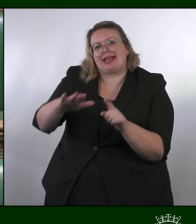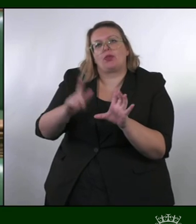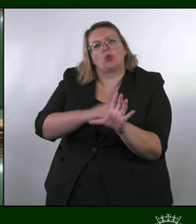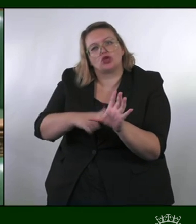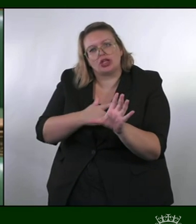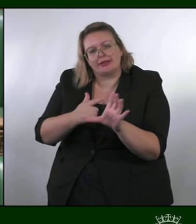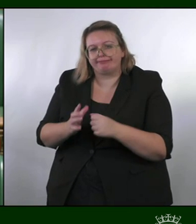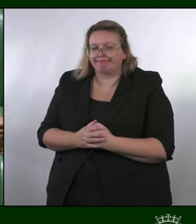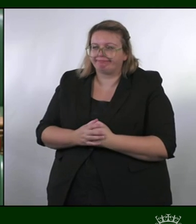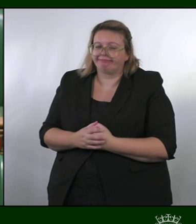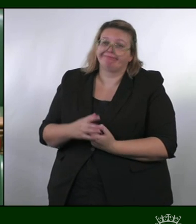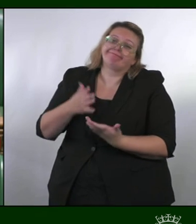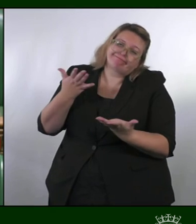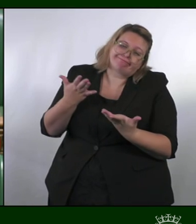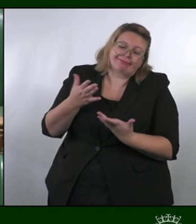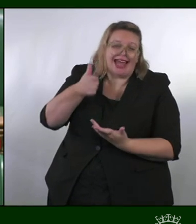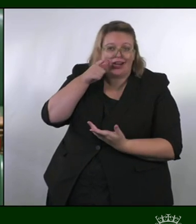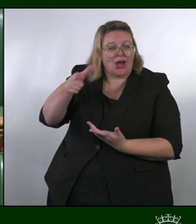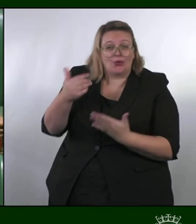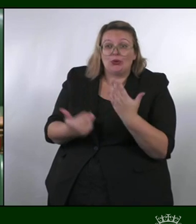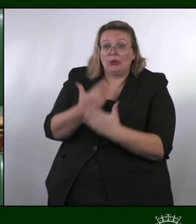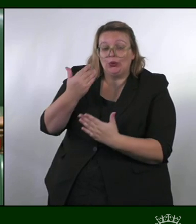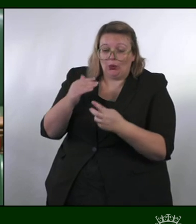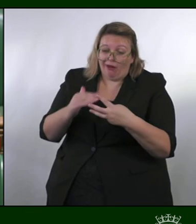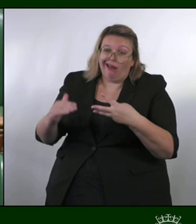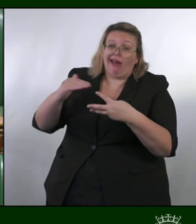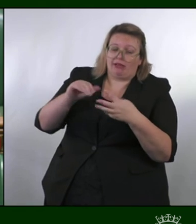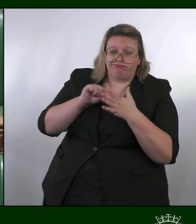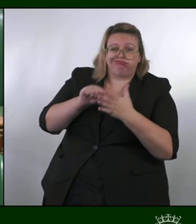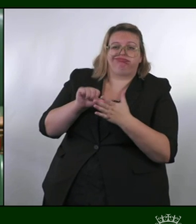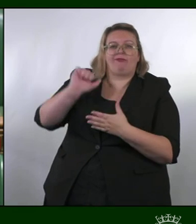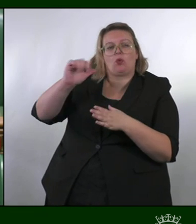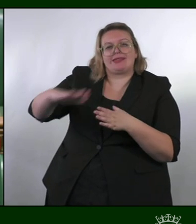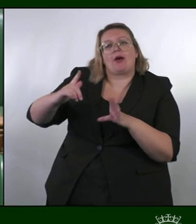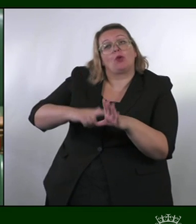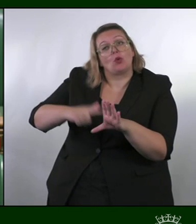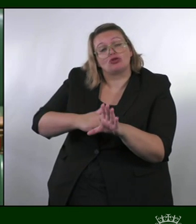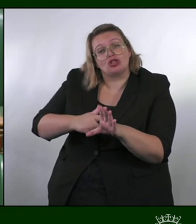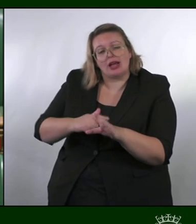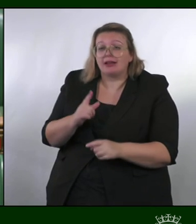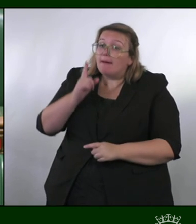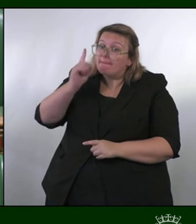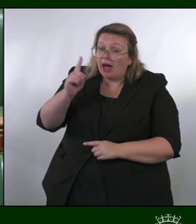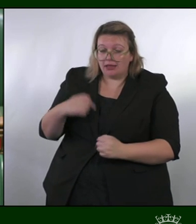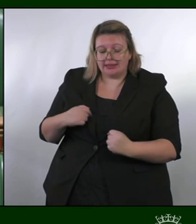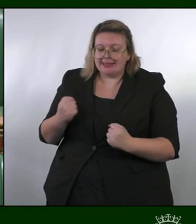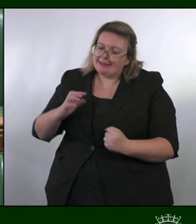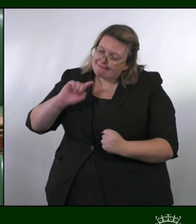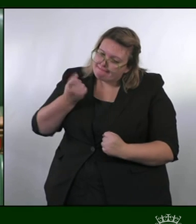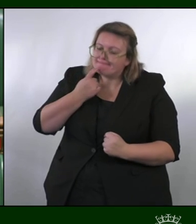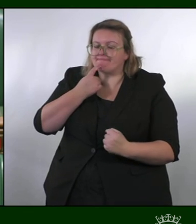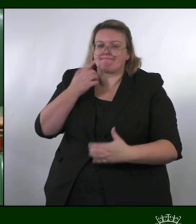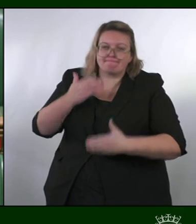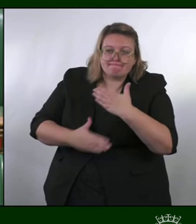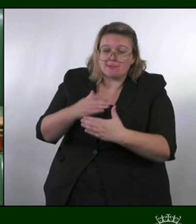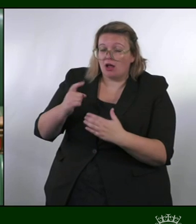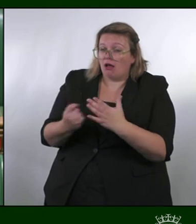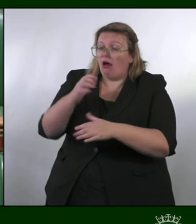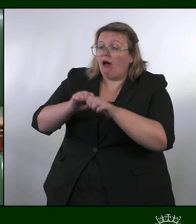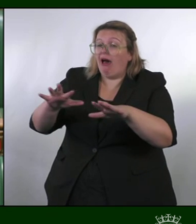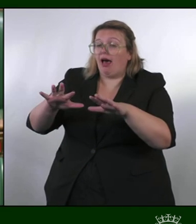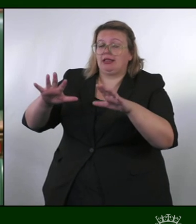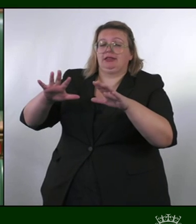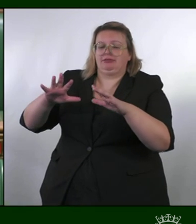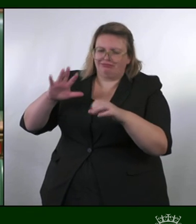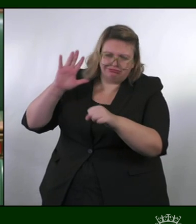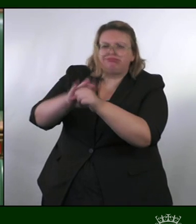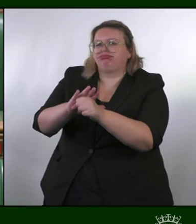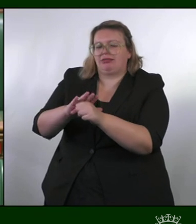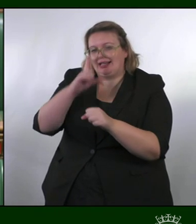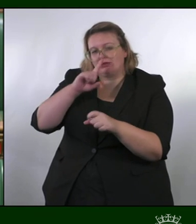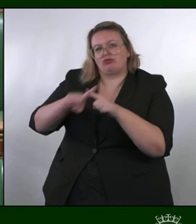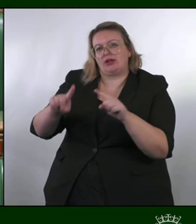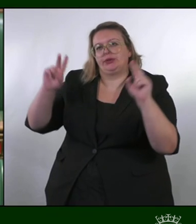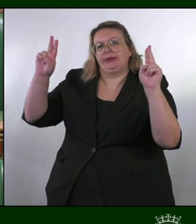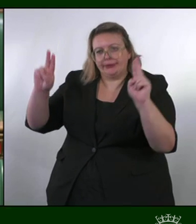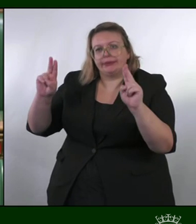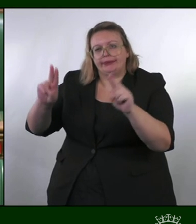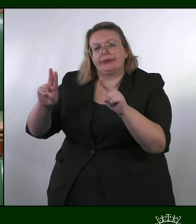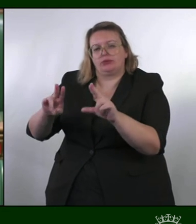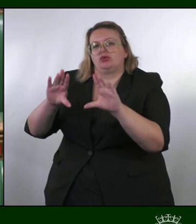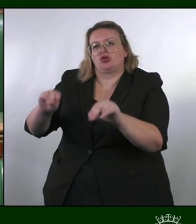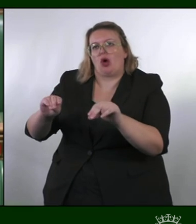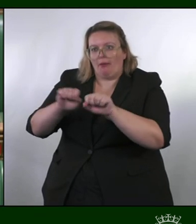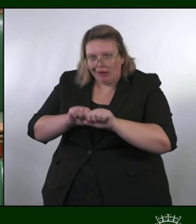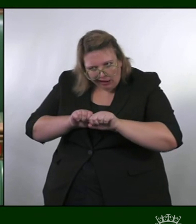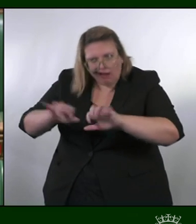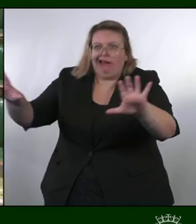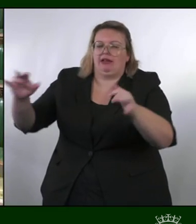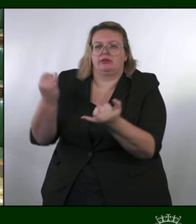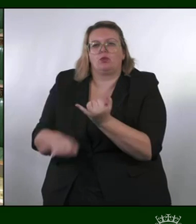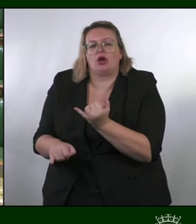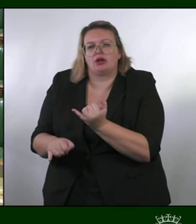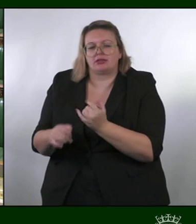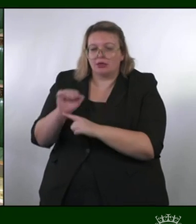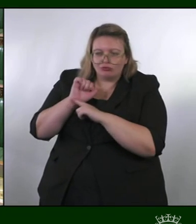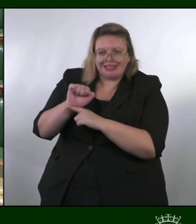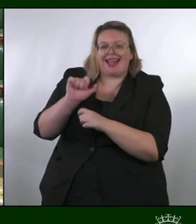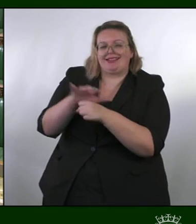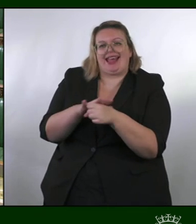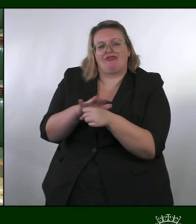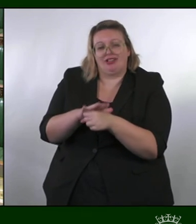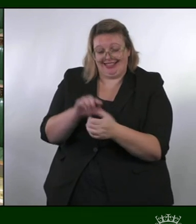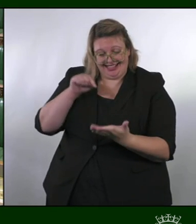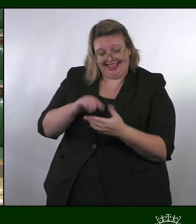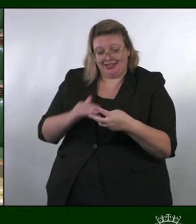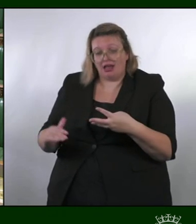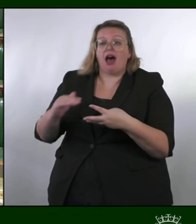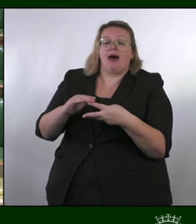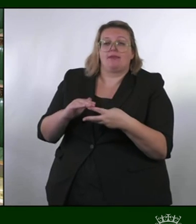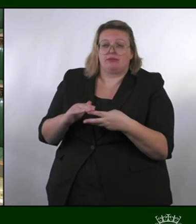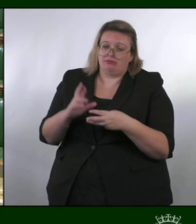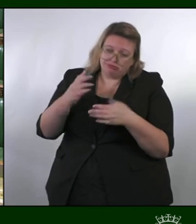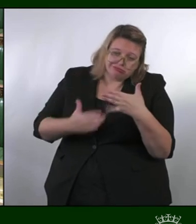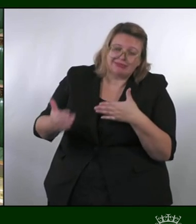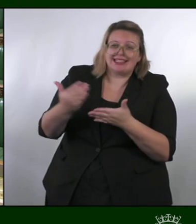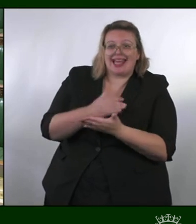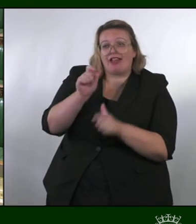These include infection rates per 100,000, the impact on the NHS in terms of hospital capacity and how full hospitals are, and hospitalisation rates, as well as relying on local knowledge and listening to local public health officials, as he would expect us to.